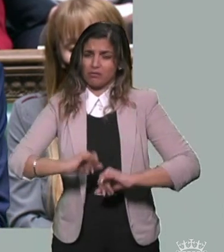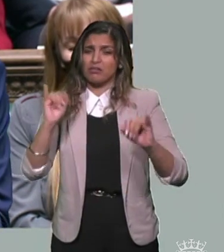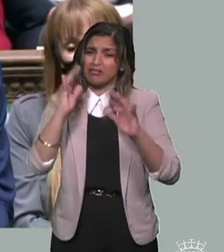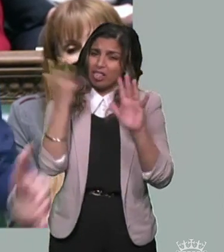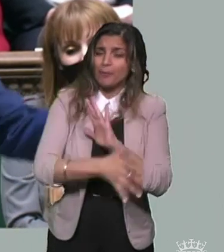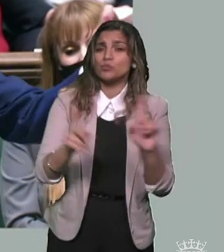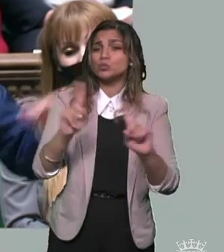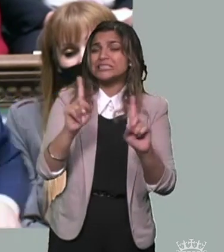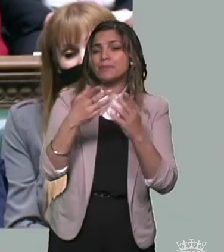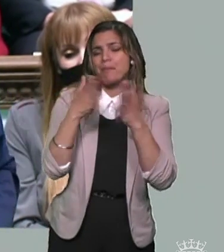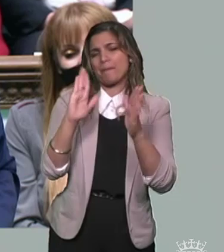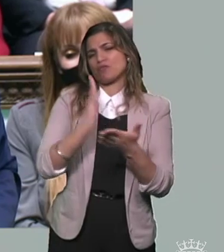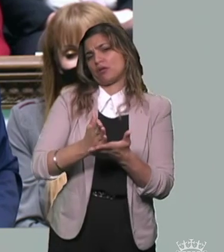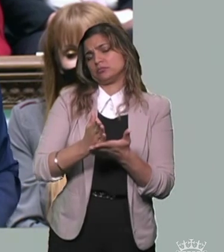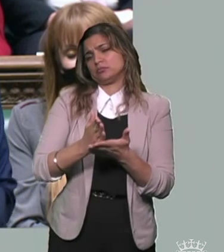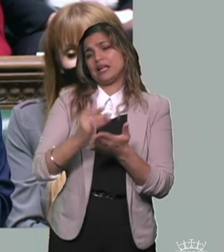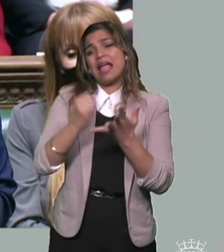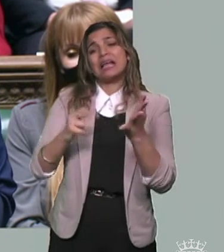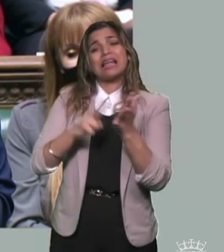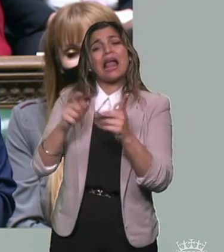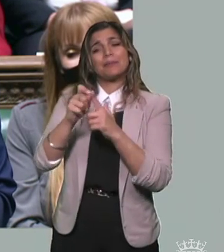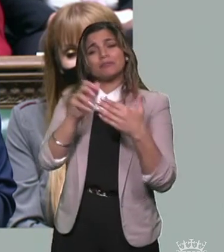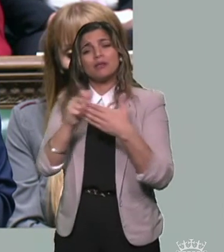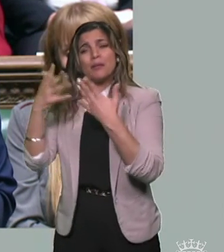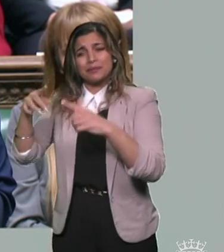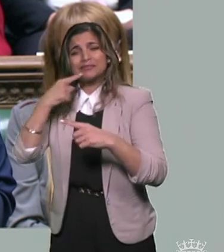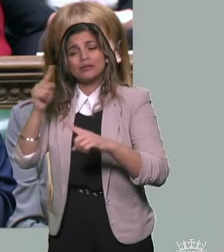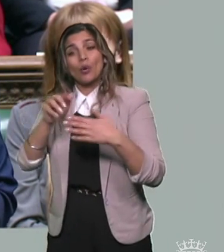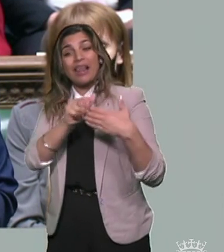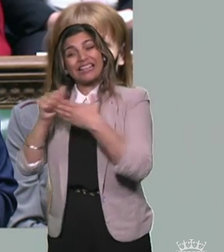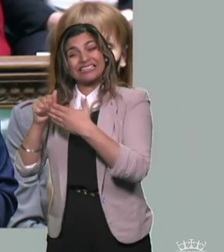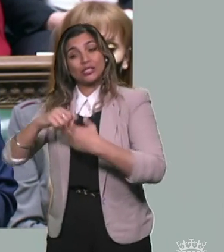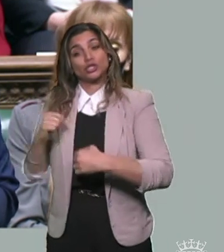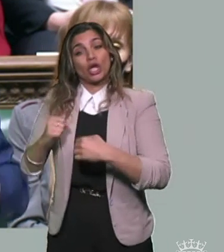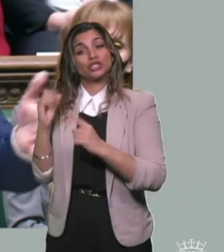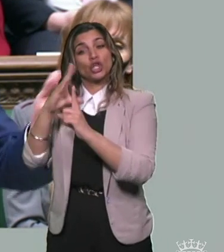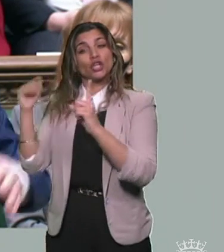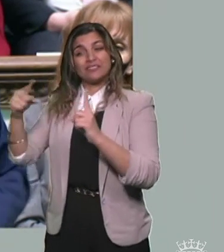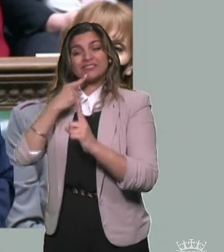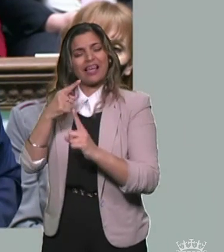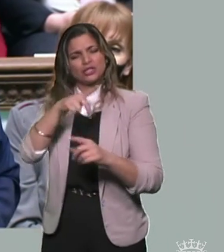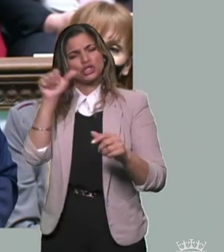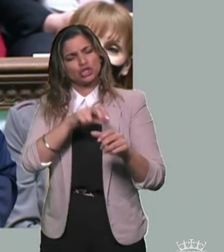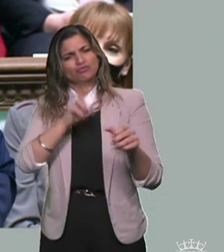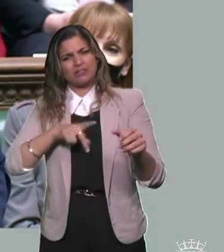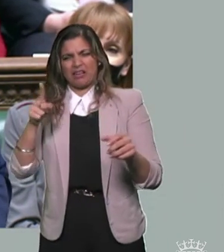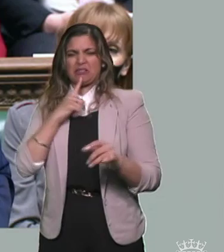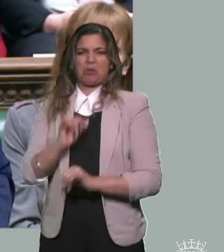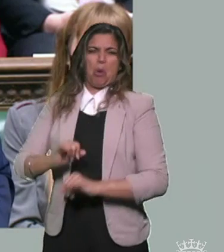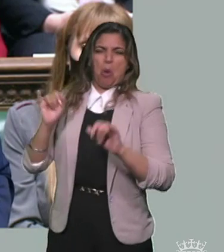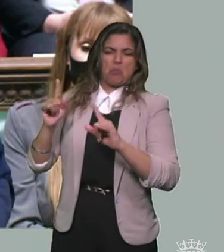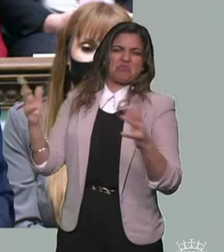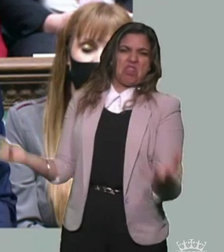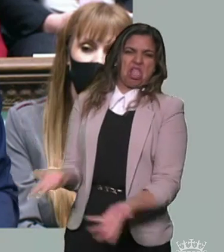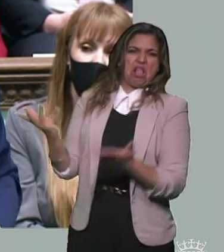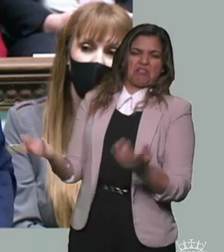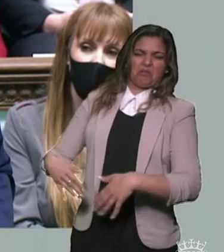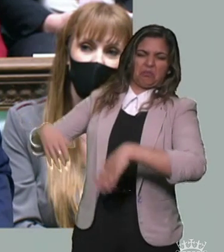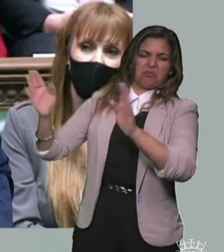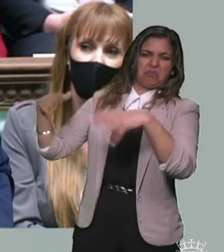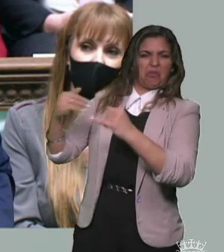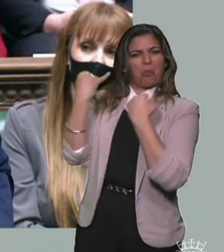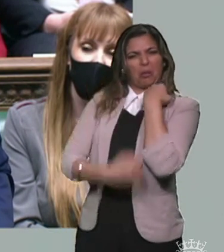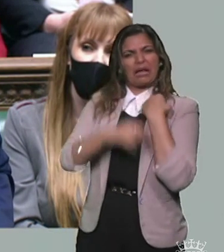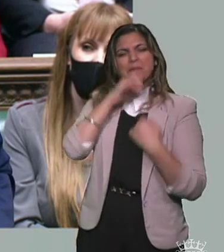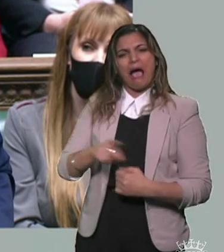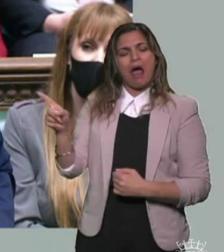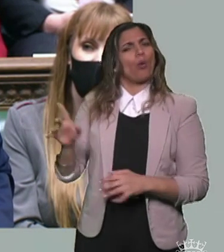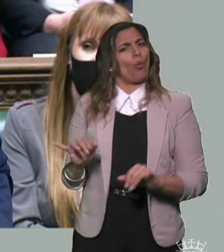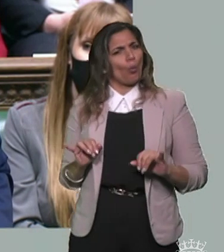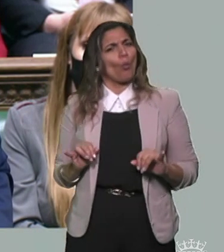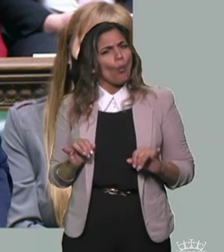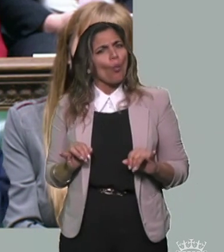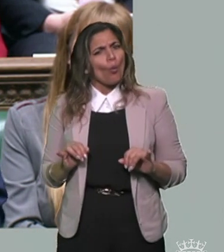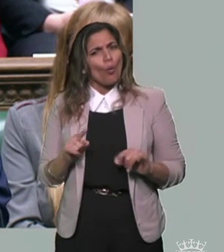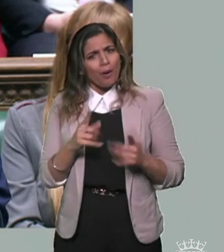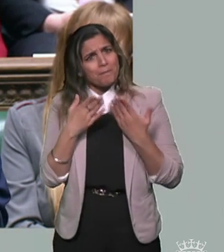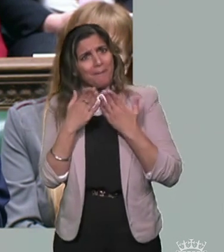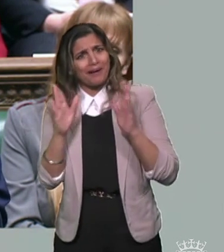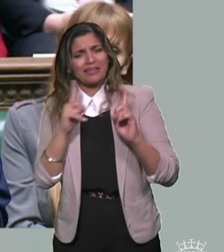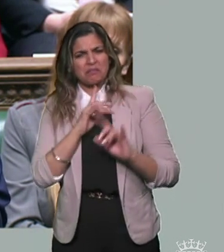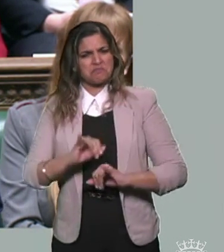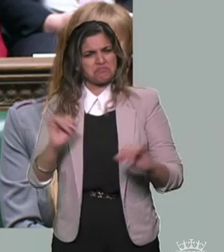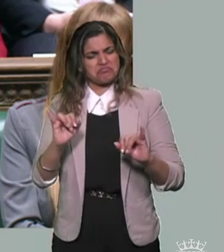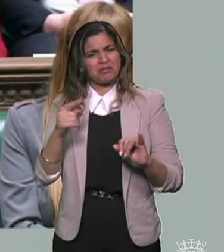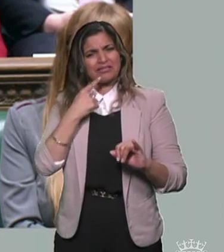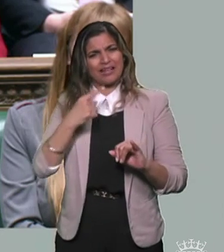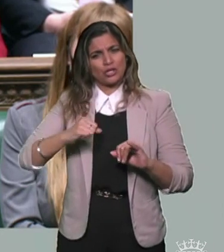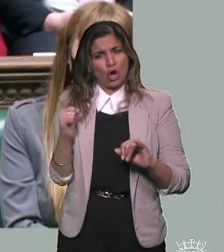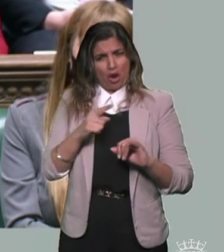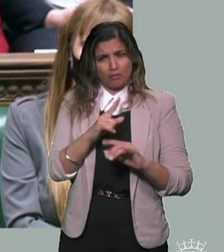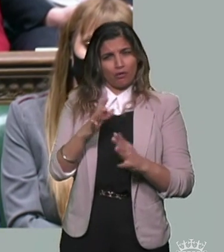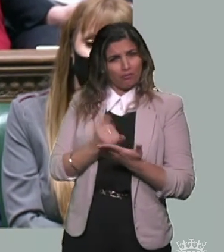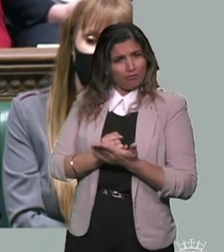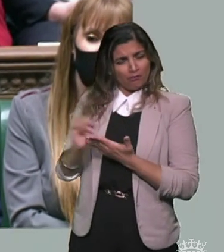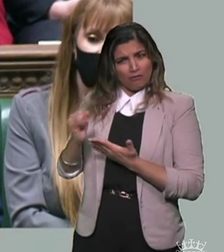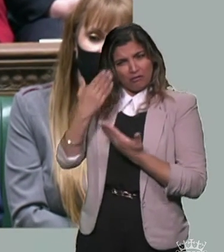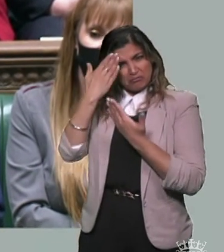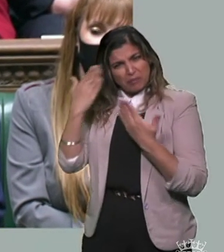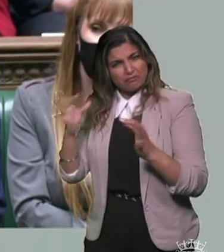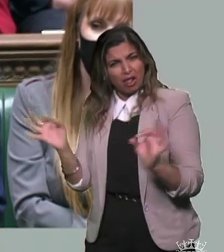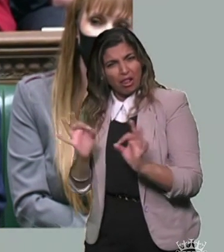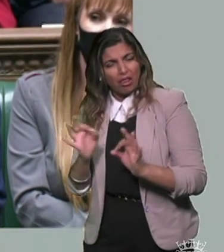When the leader of the Scottish Conservatives said that the Prime Minister should resign, the Leader of the House called him “a lightweight”—English Conservatives publicly undermining the Union by treating Scotland with utter disdain.